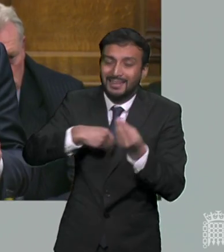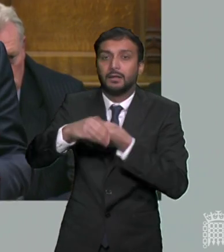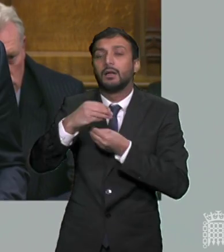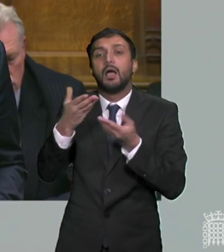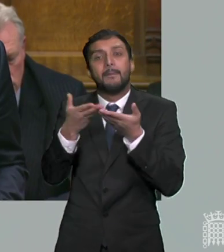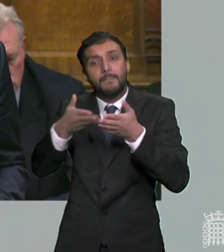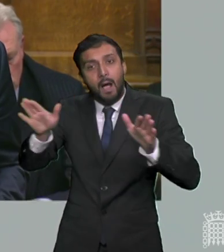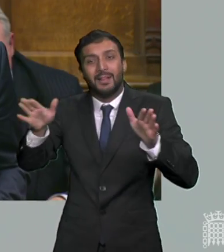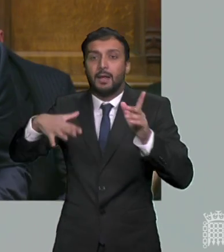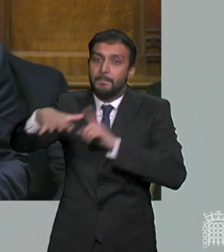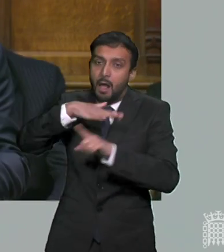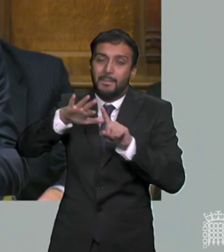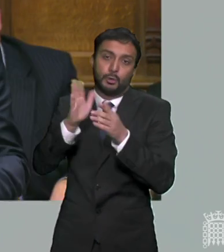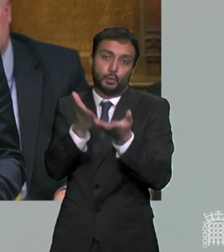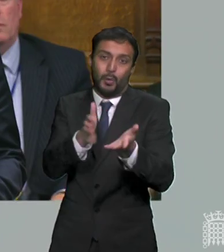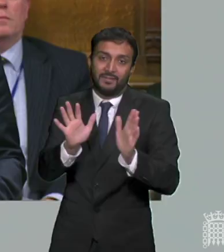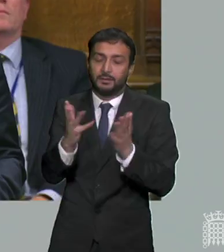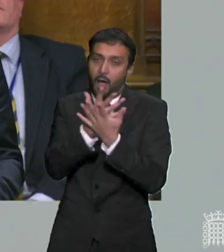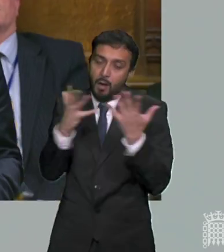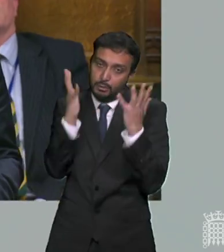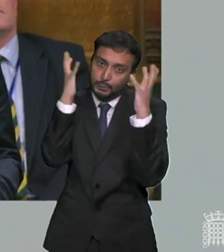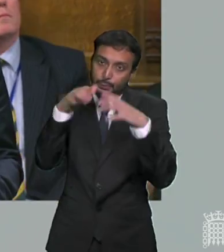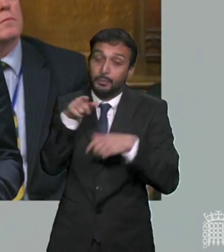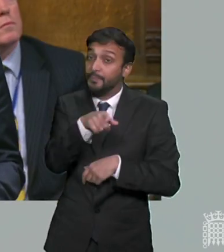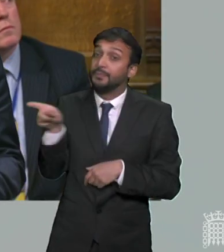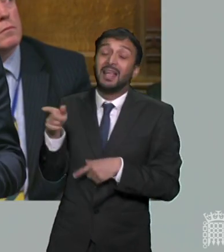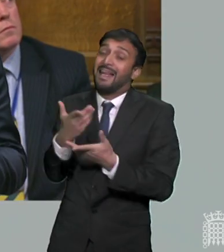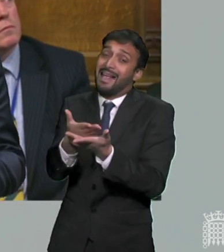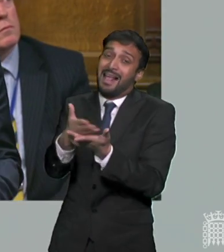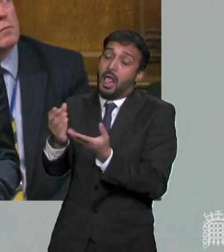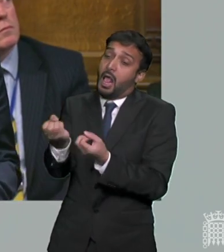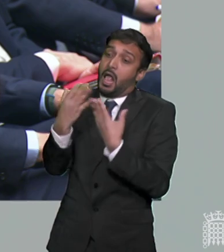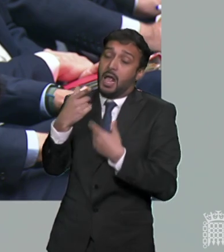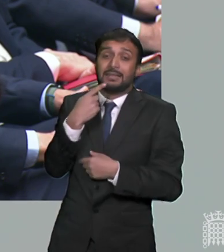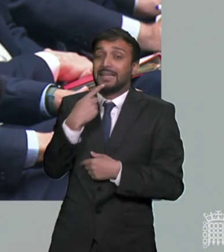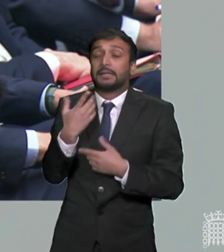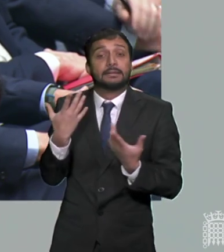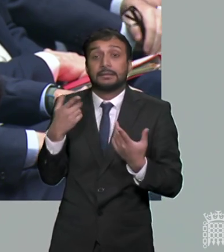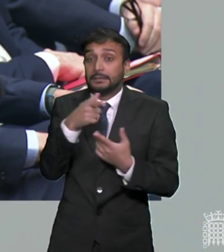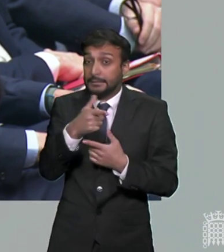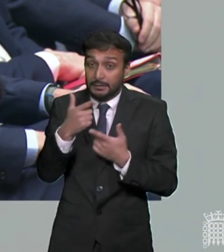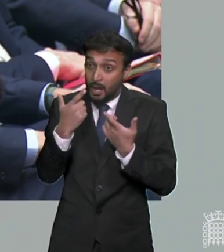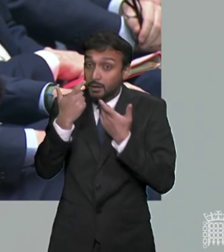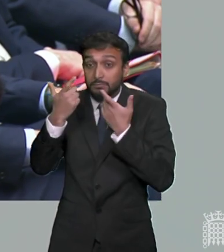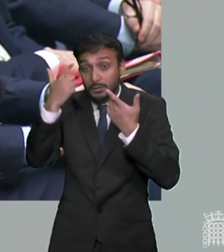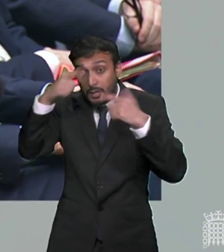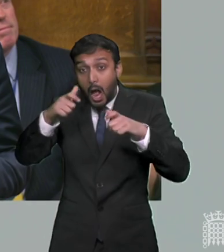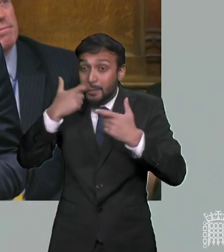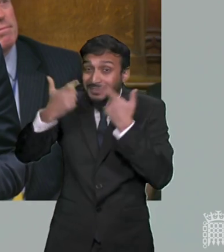They told me loud and clear that they think, as the Prime Minister does, that hotels are the wrong place for asylum seekers.